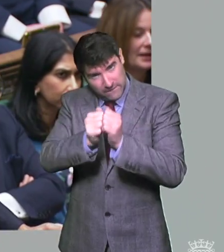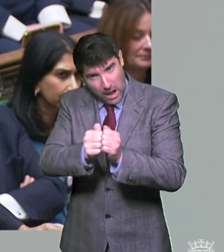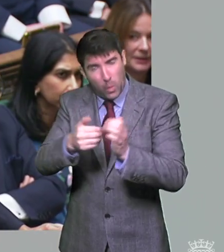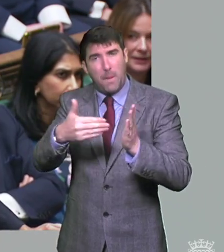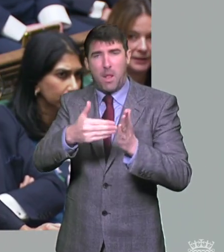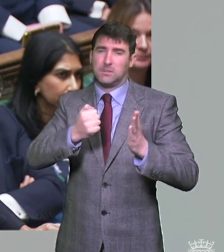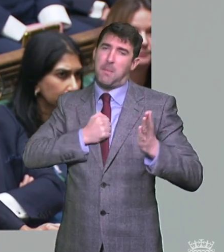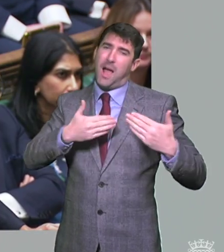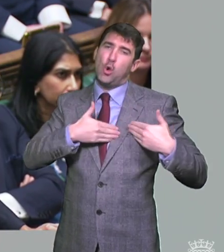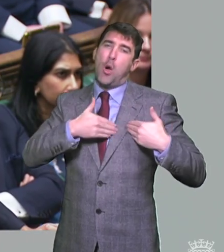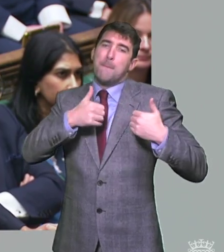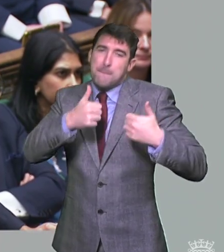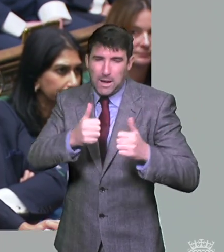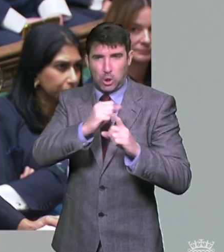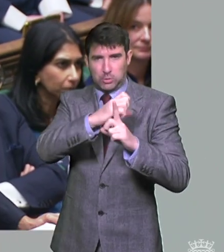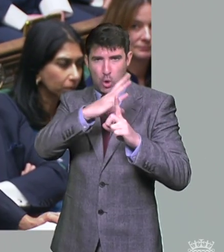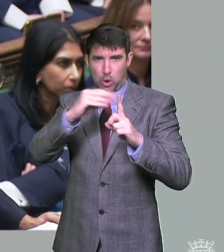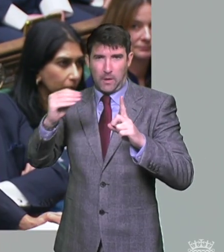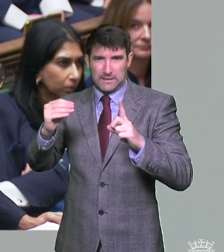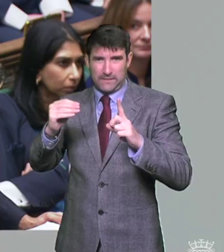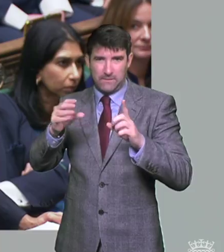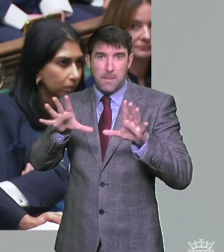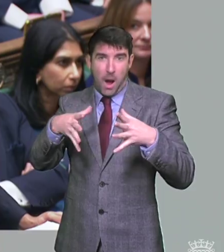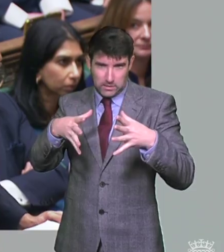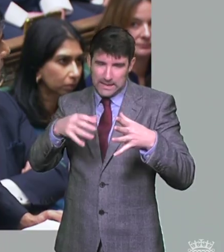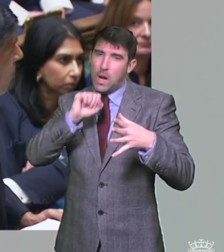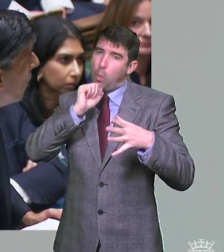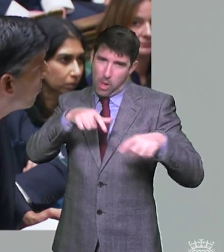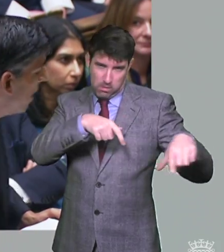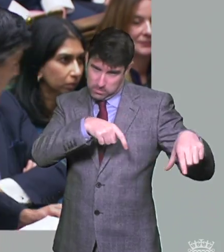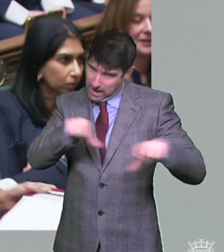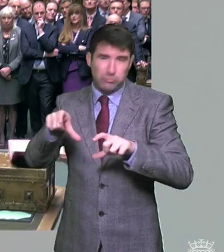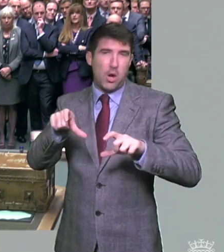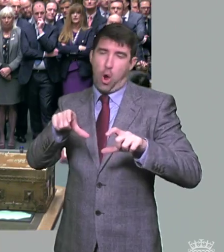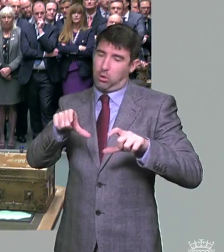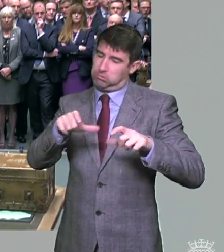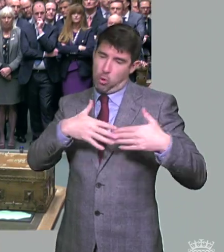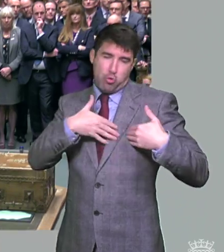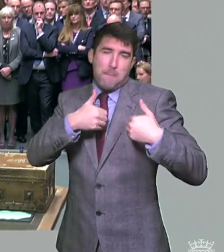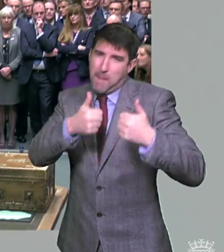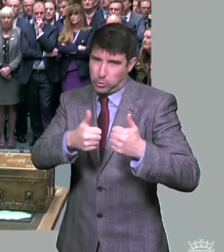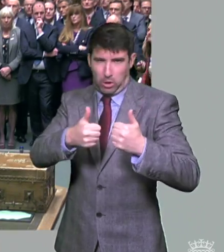I absolutely reassure him and give him a commitment that we will continue to act like that in the weeks ahead.